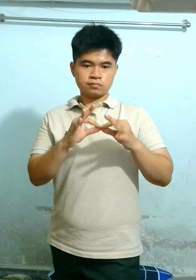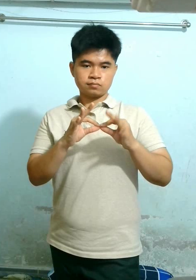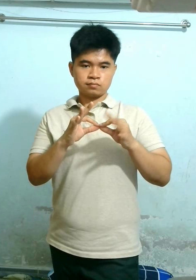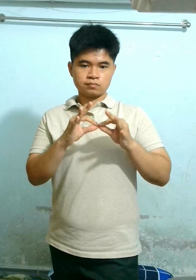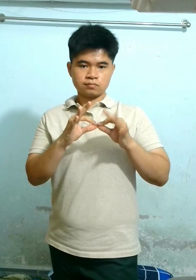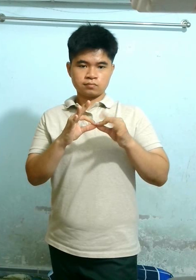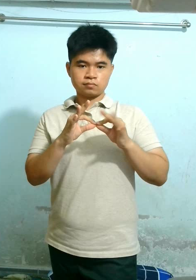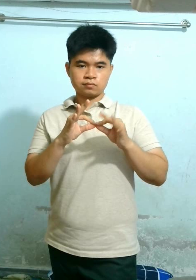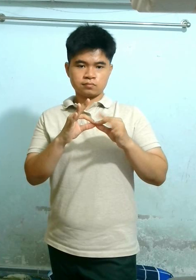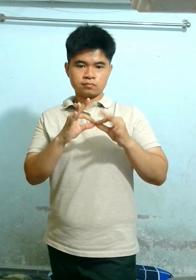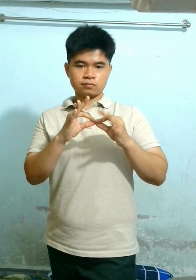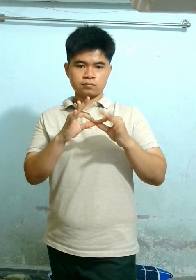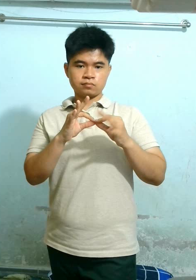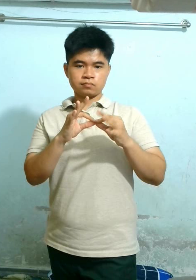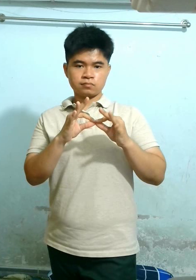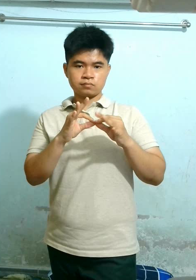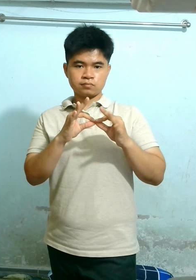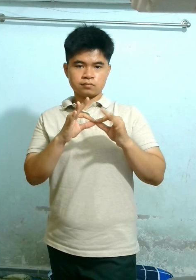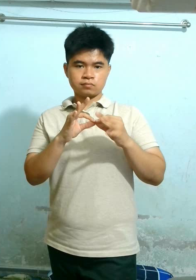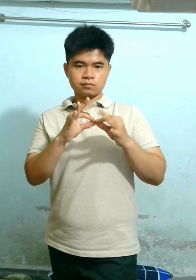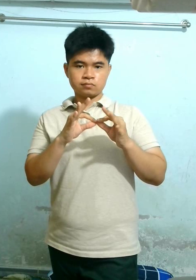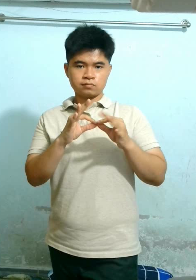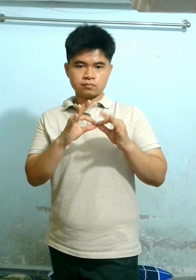phien dich